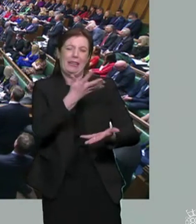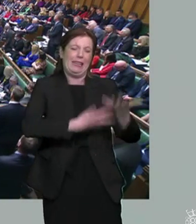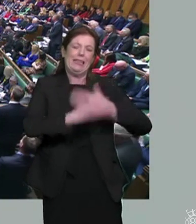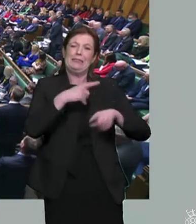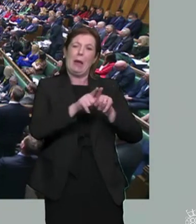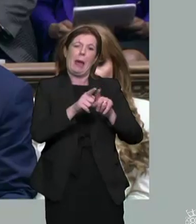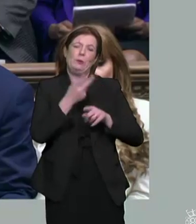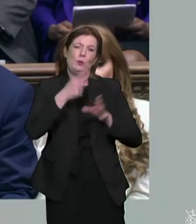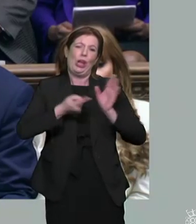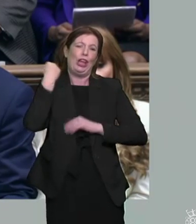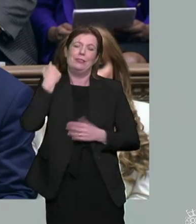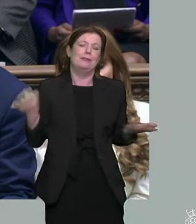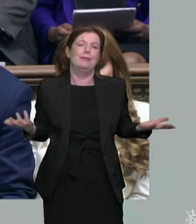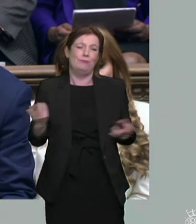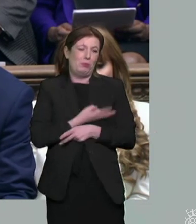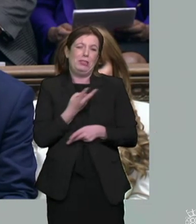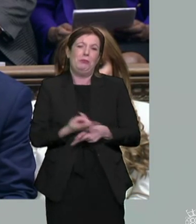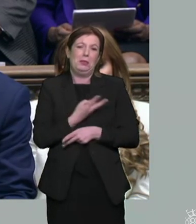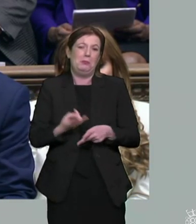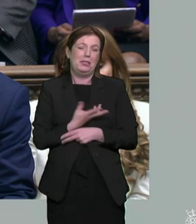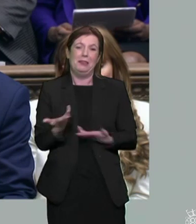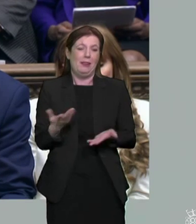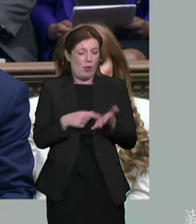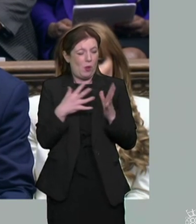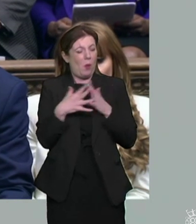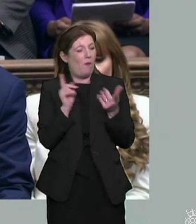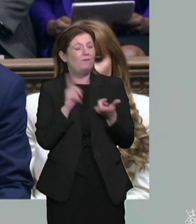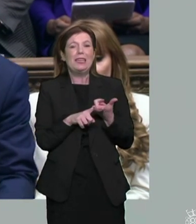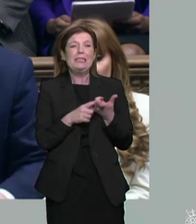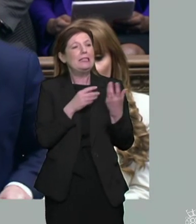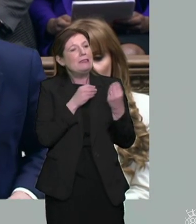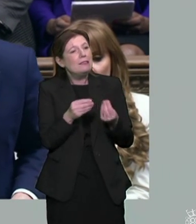It did not happen, and P&O took advantage of the gap left wide open by this Prime Minister.